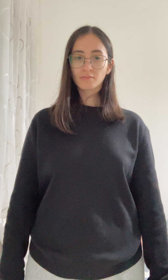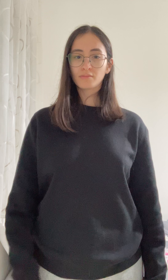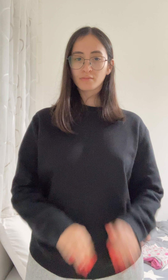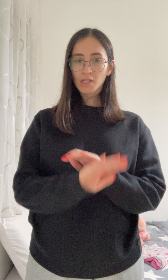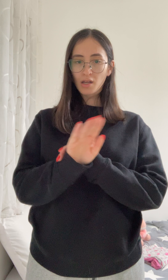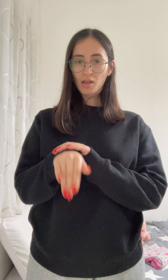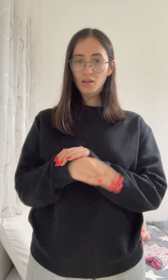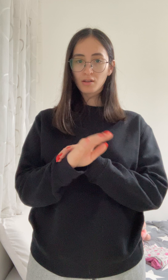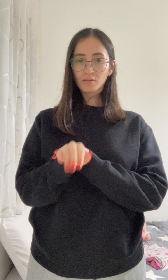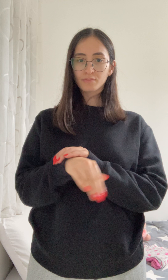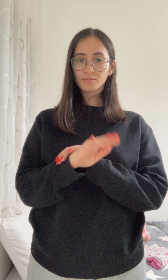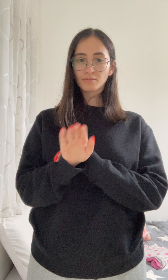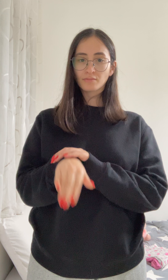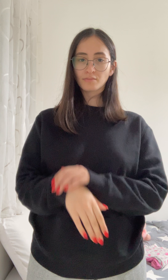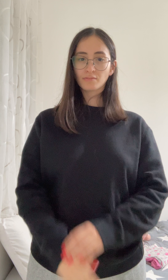ריק